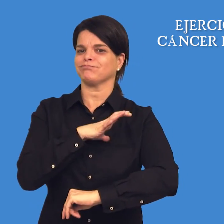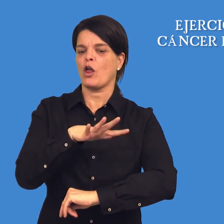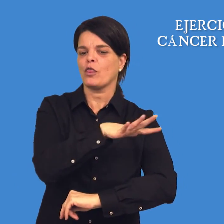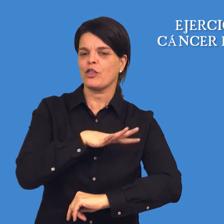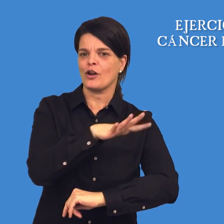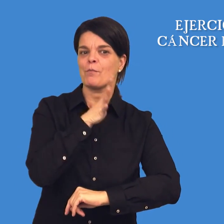dónde